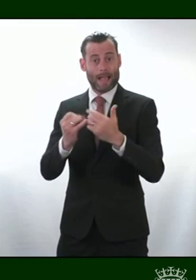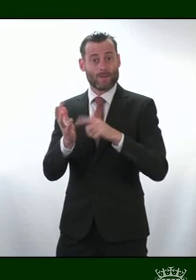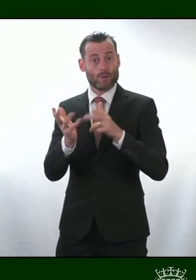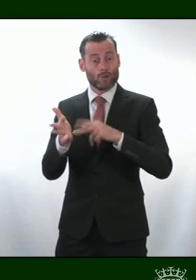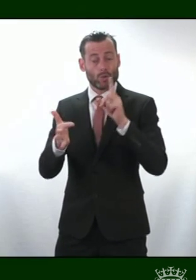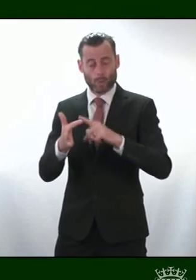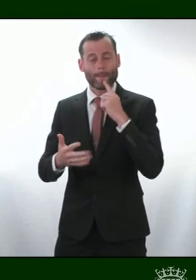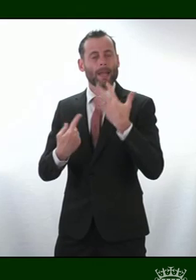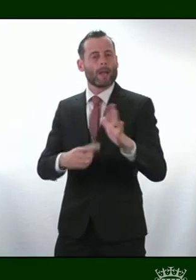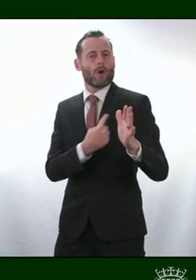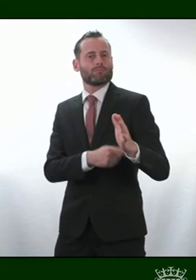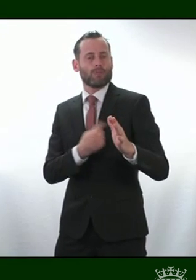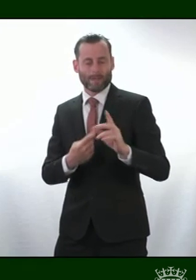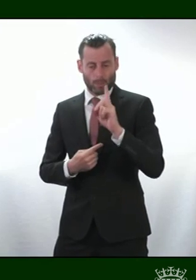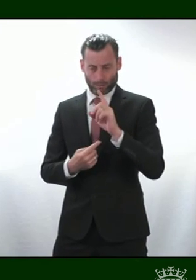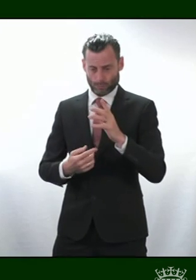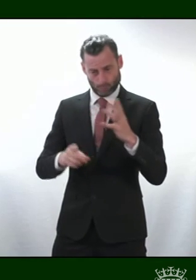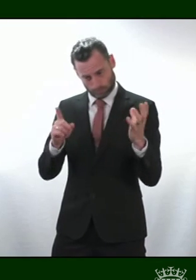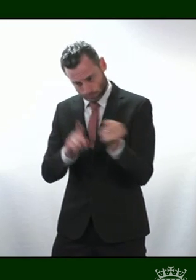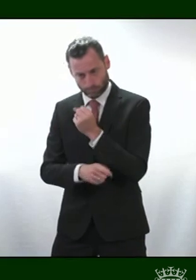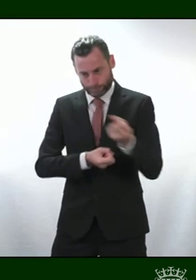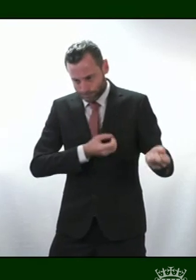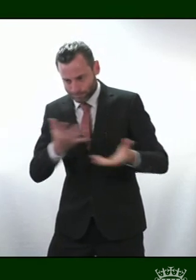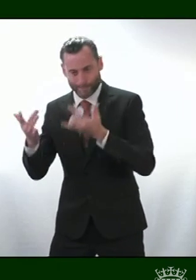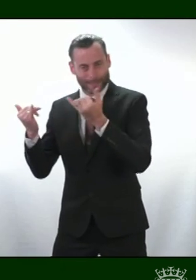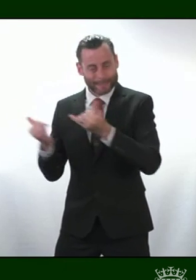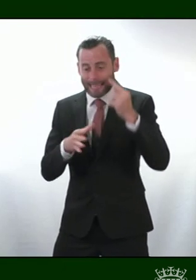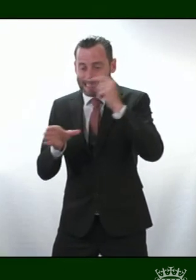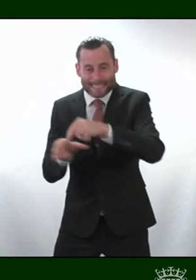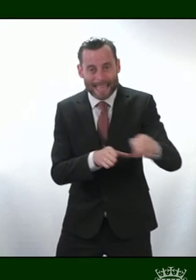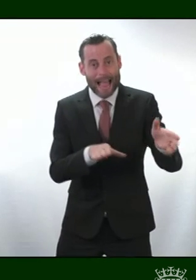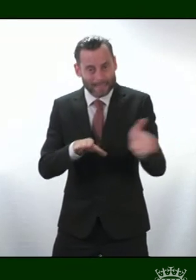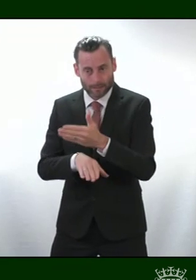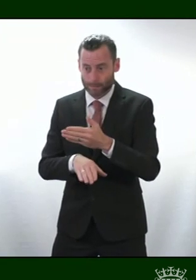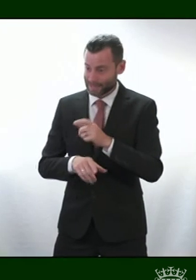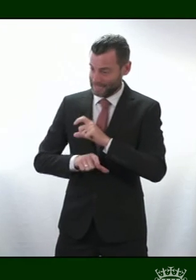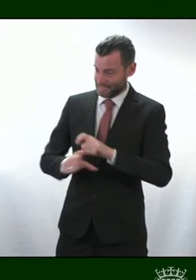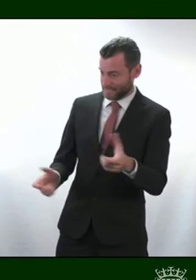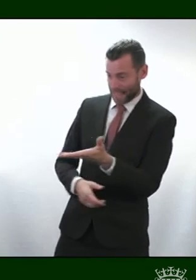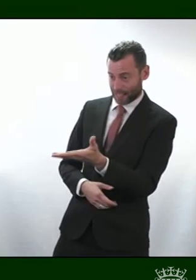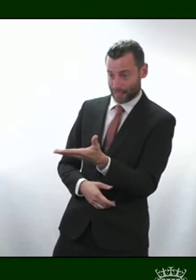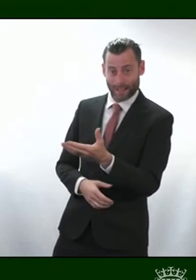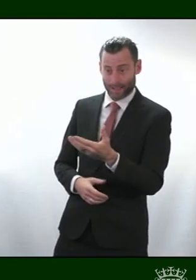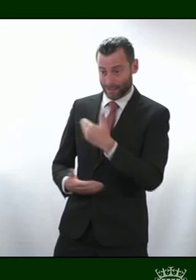676, c. 839.] The Government have had six months to get this right and yet the Prime Minister still cannot deliver on his promises.